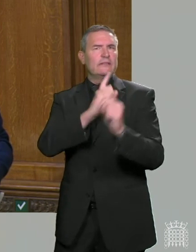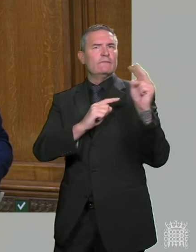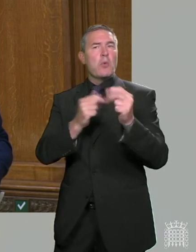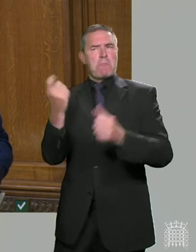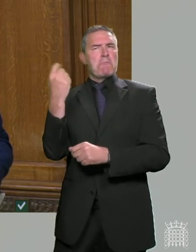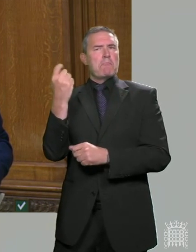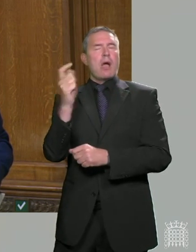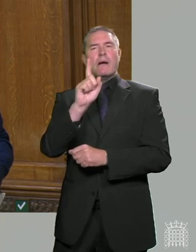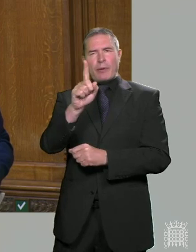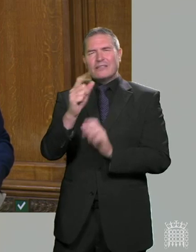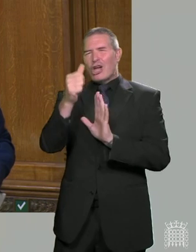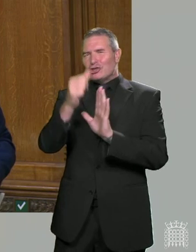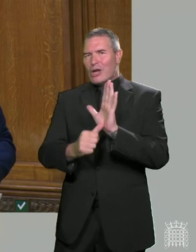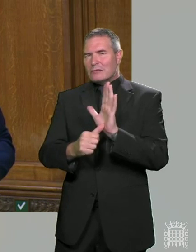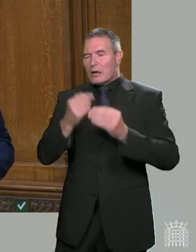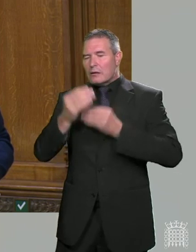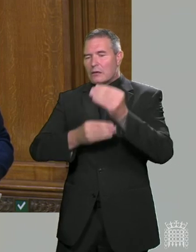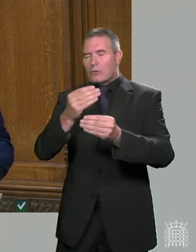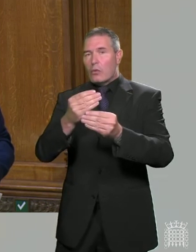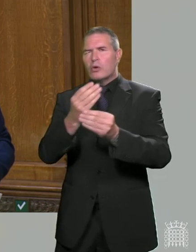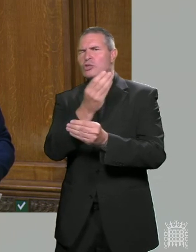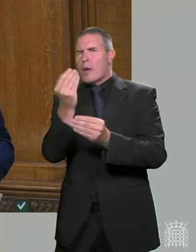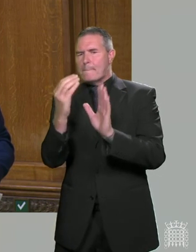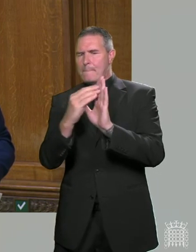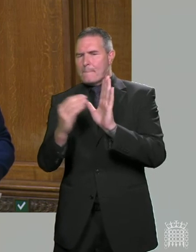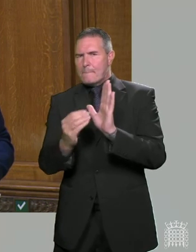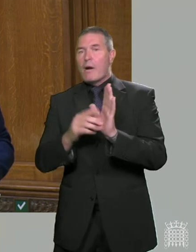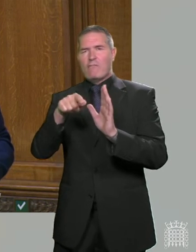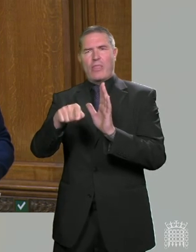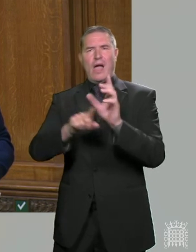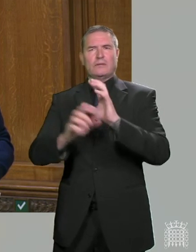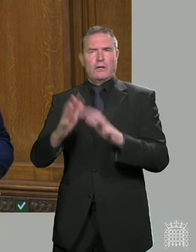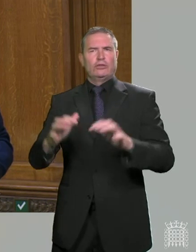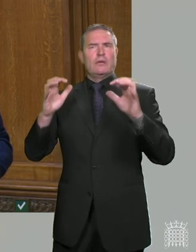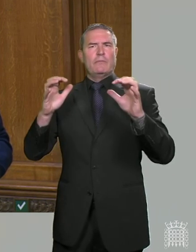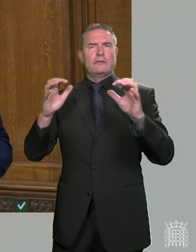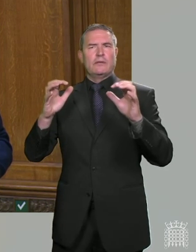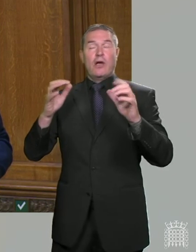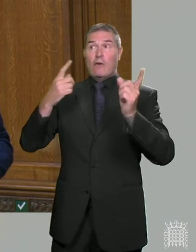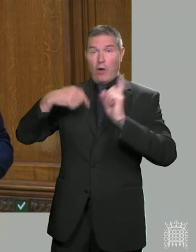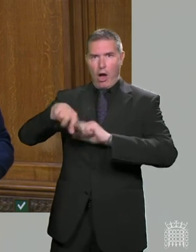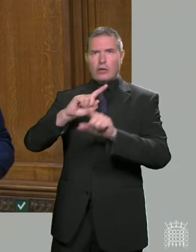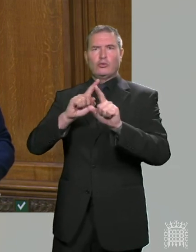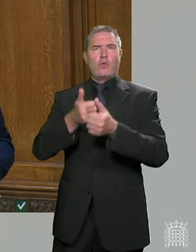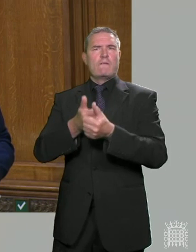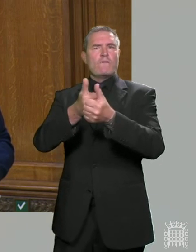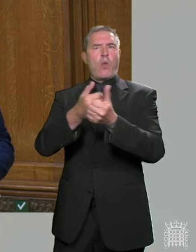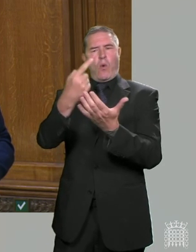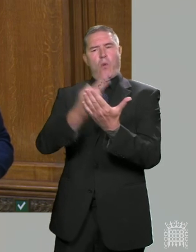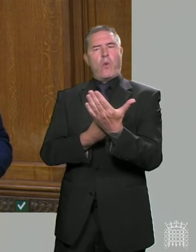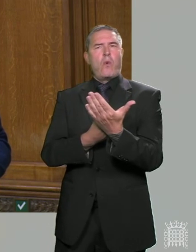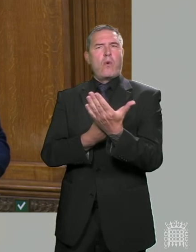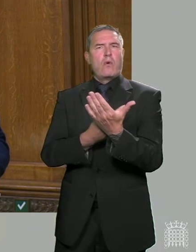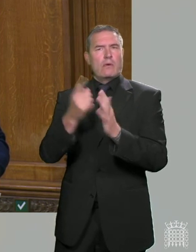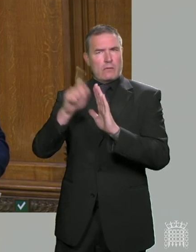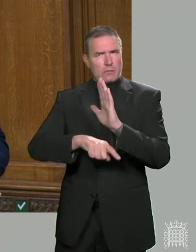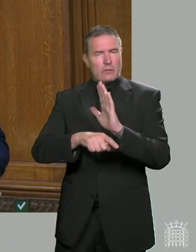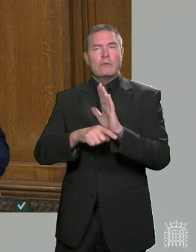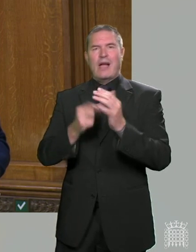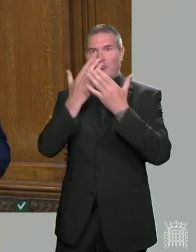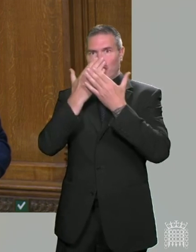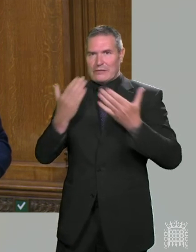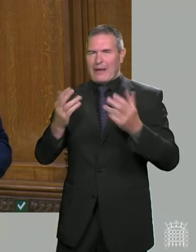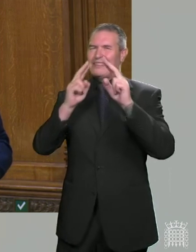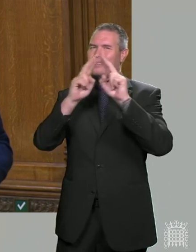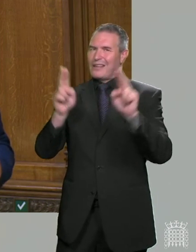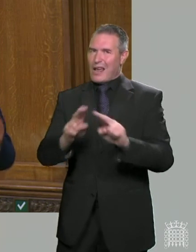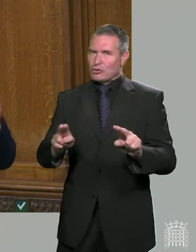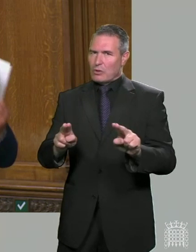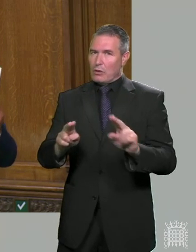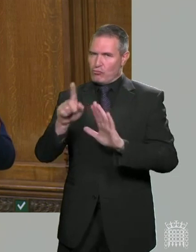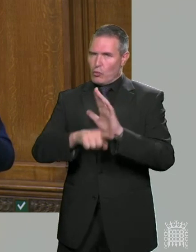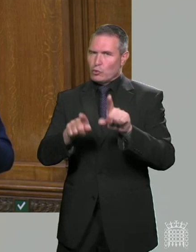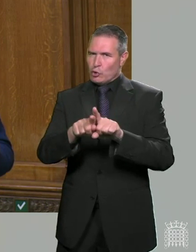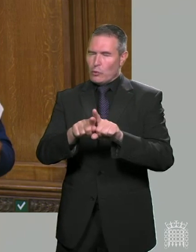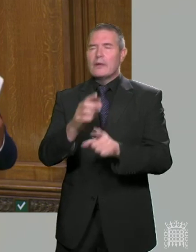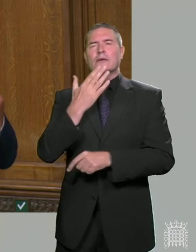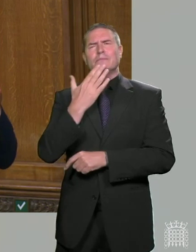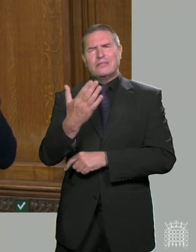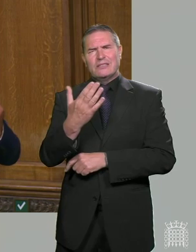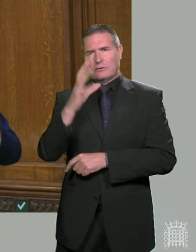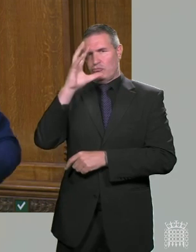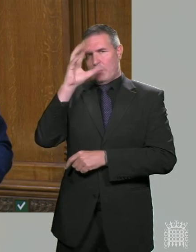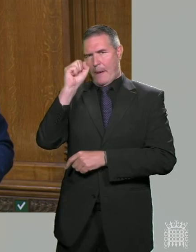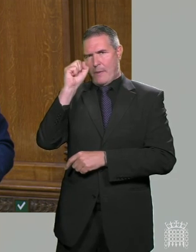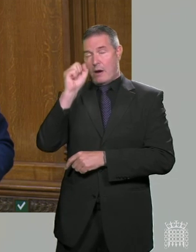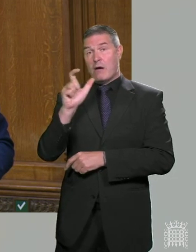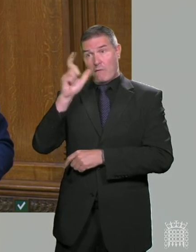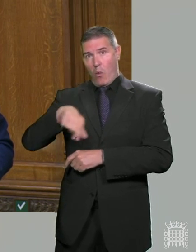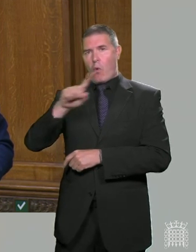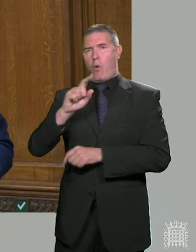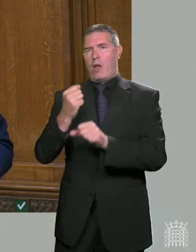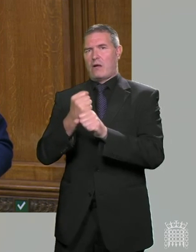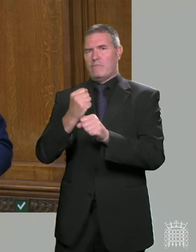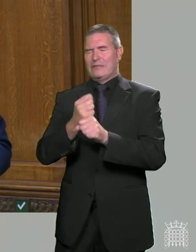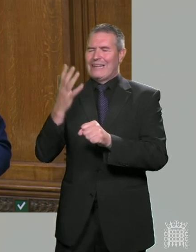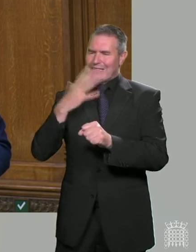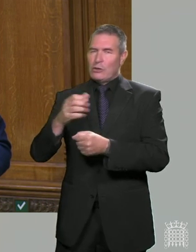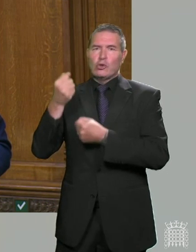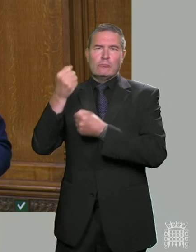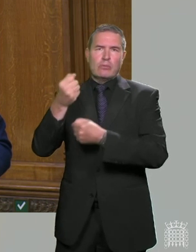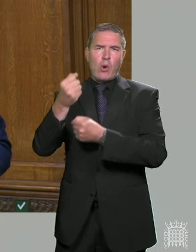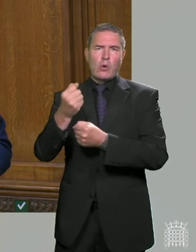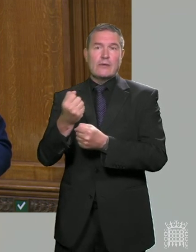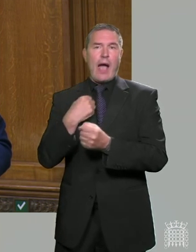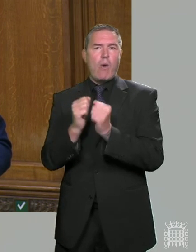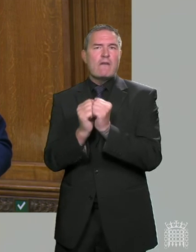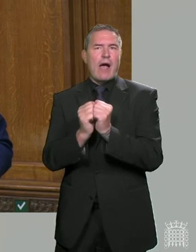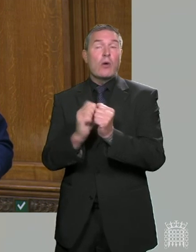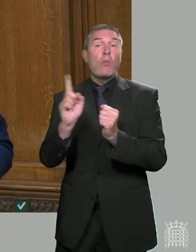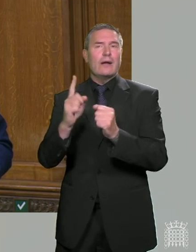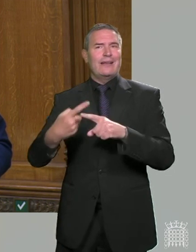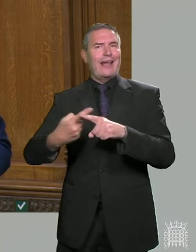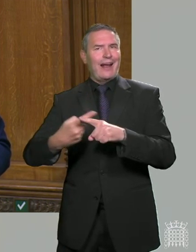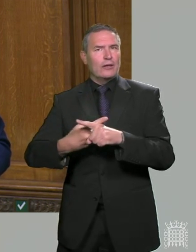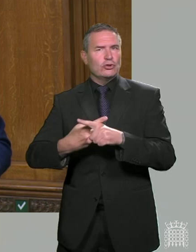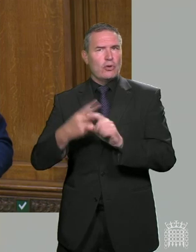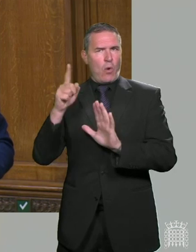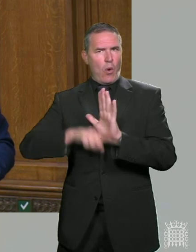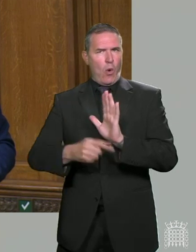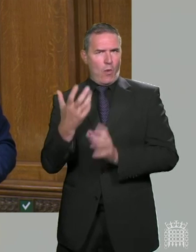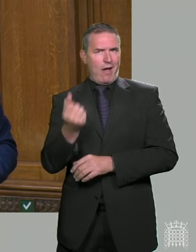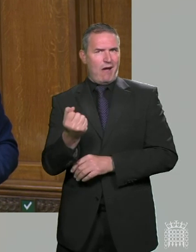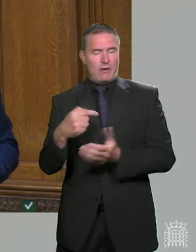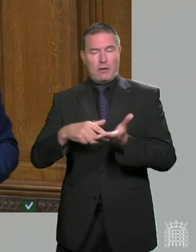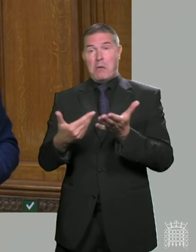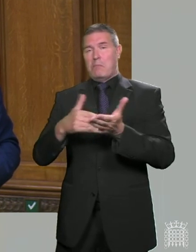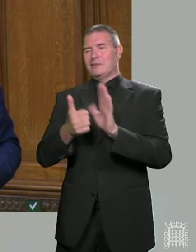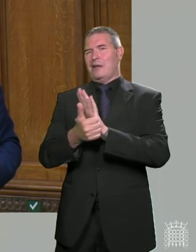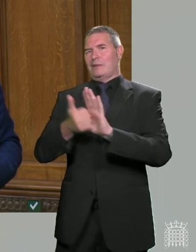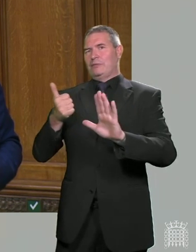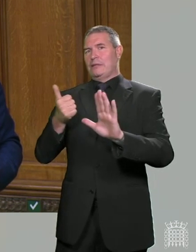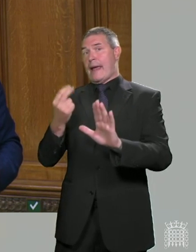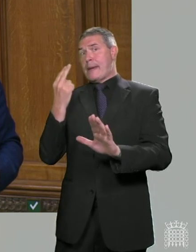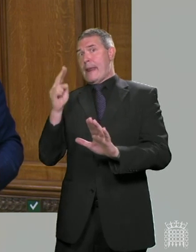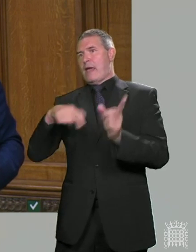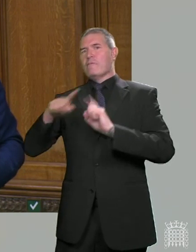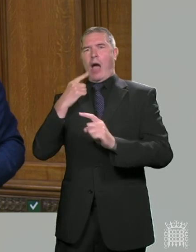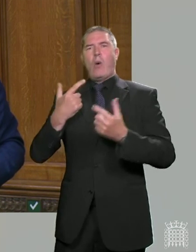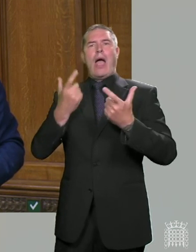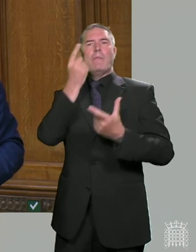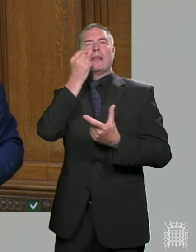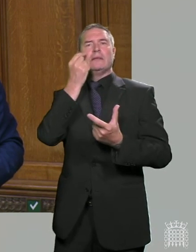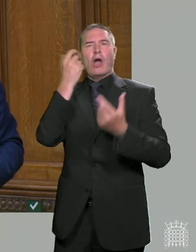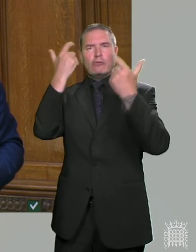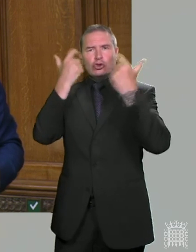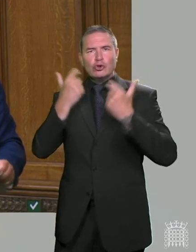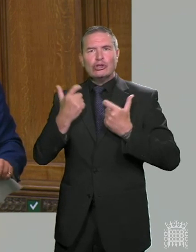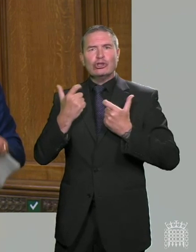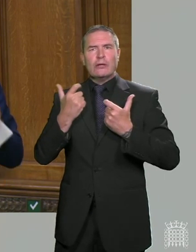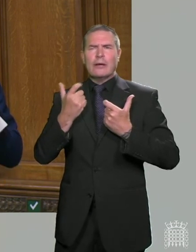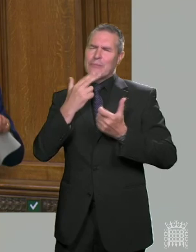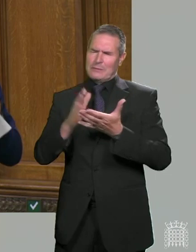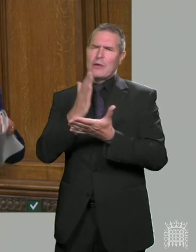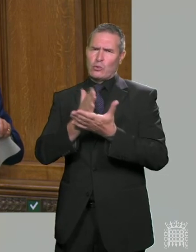In taking forward the agenda—in particular, the part of the agenda of the summit that calls for us to work to uphold the rule of law and respect for an international rules-based system—will the Prime Minister bear in mind and task all parts of the Government to promote the great asset that we have in English common law, and in the expertise and reputation for integrity of our judiciary and legal systems?